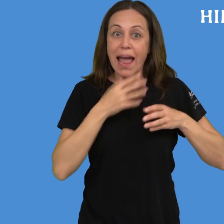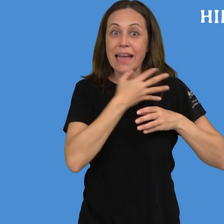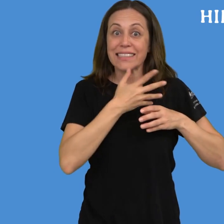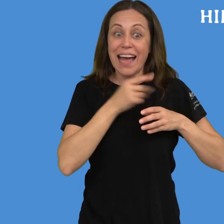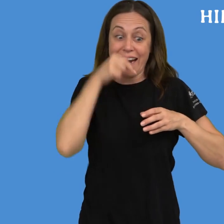sangre